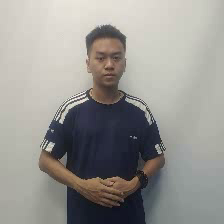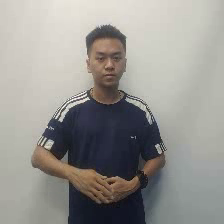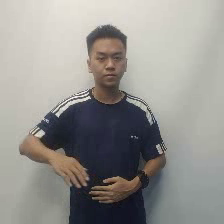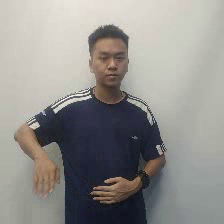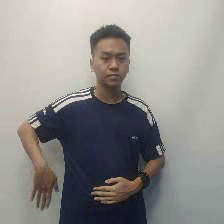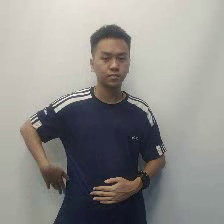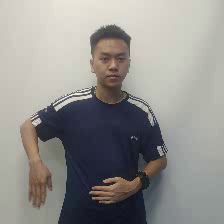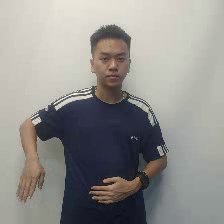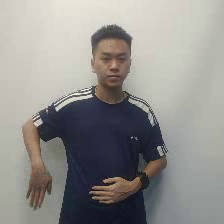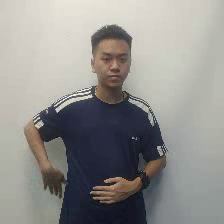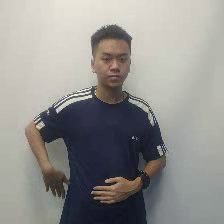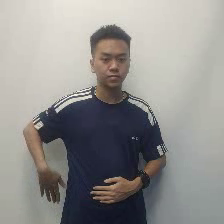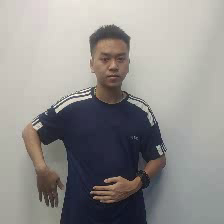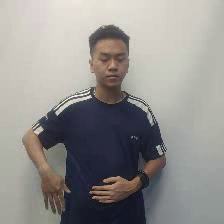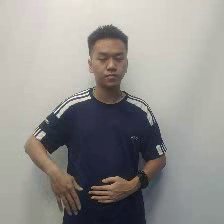Phía sau